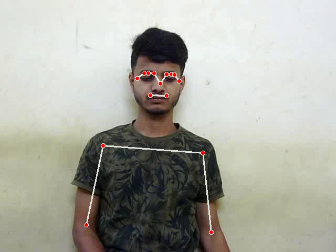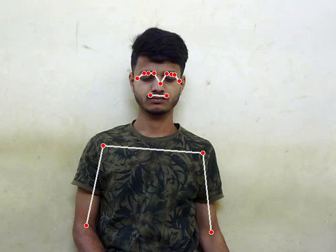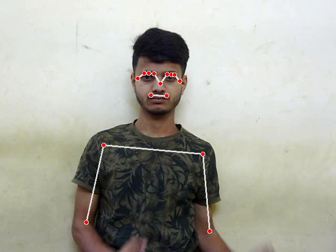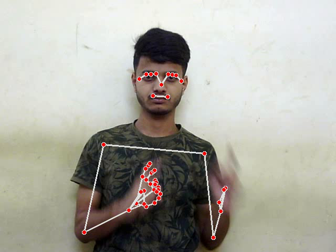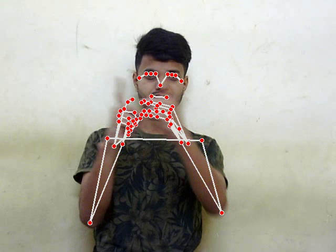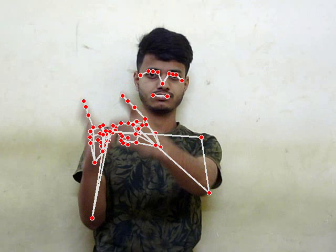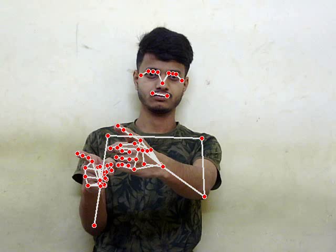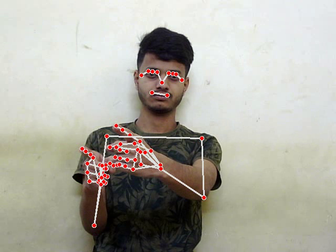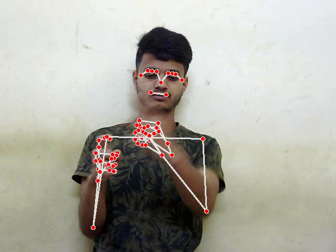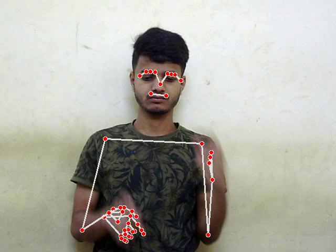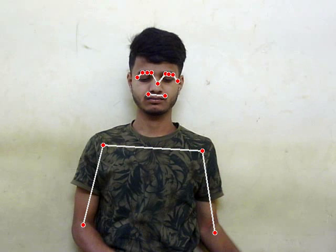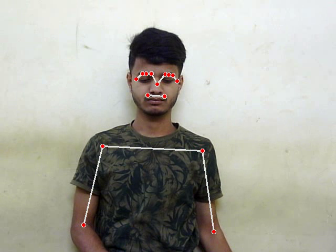go